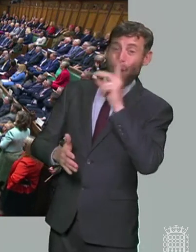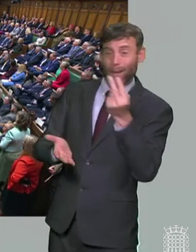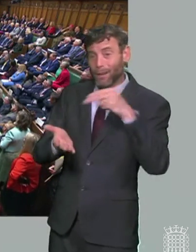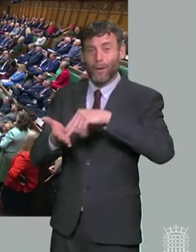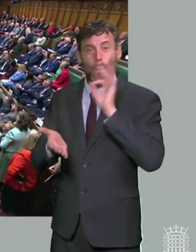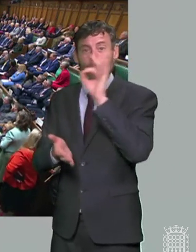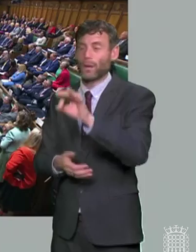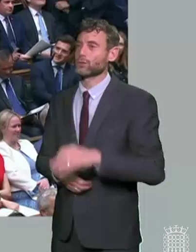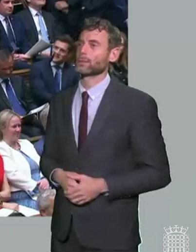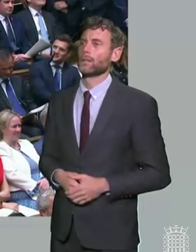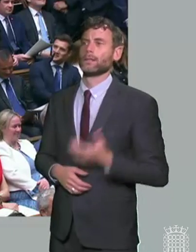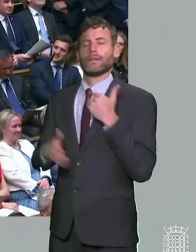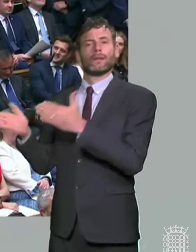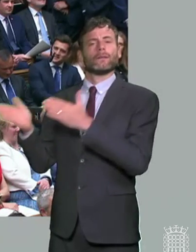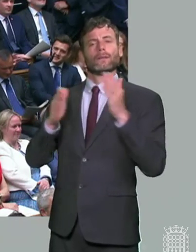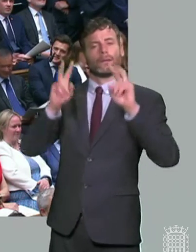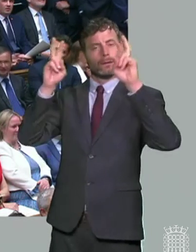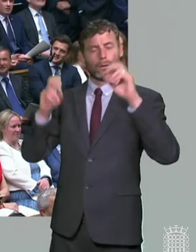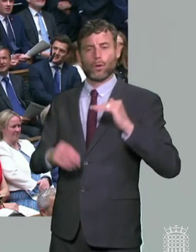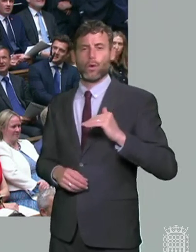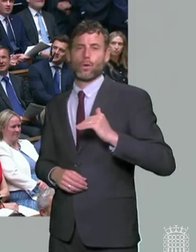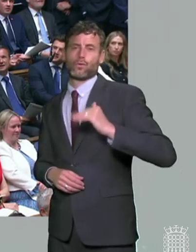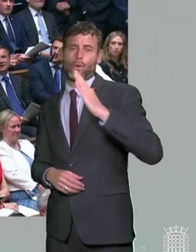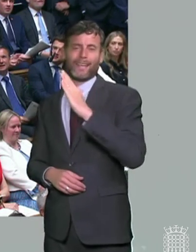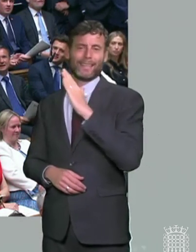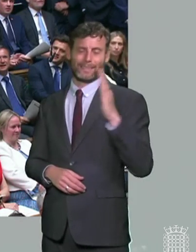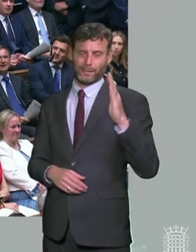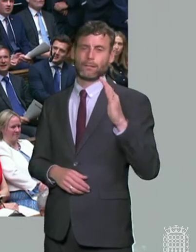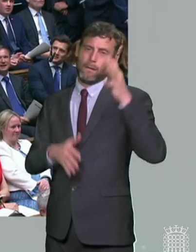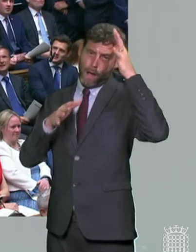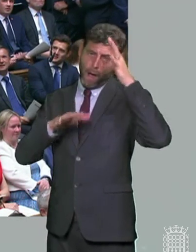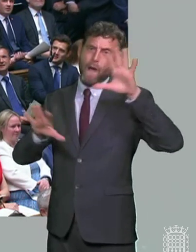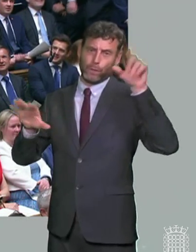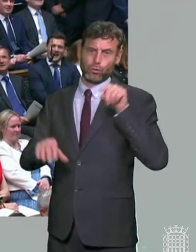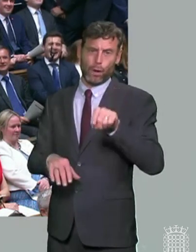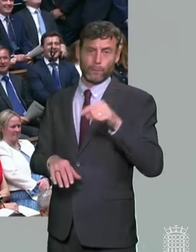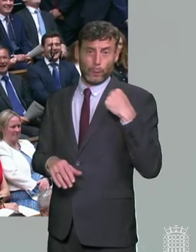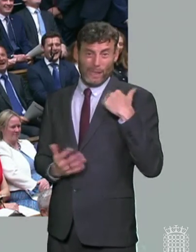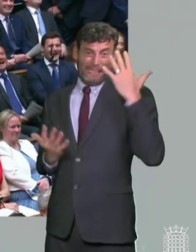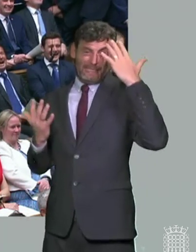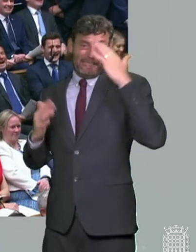Changing the subject completely, in North East Hertfordshire we are very concerned about sewage overflows into our precious chalk streams.